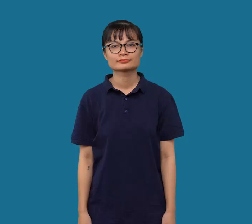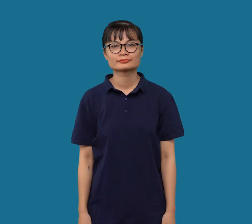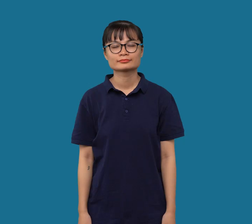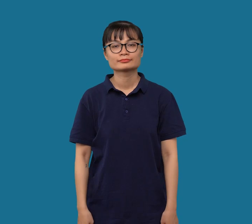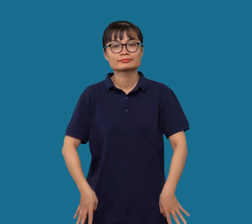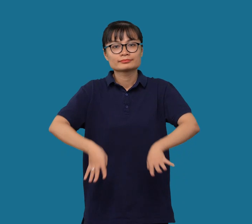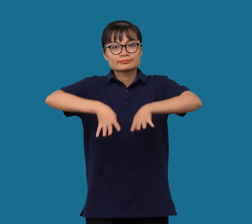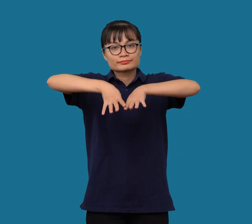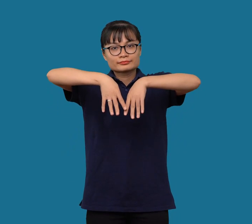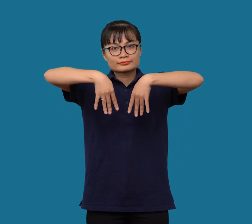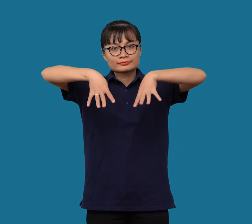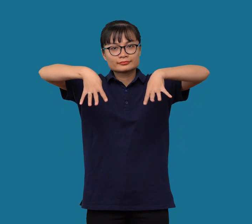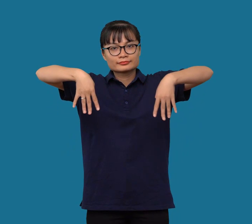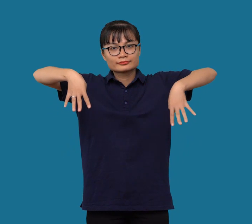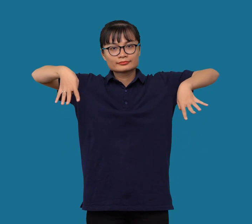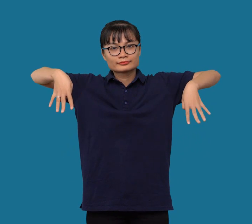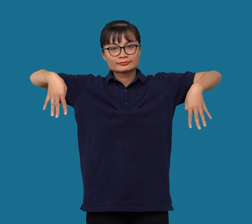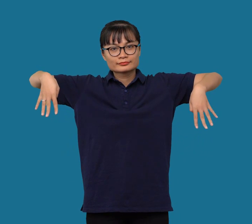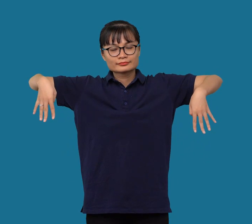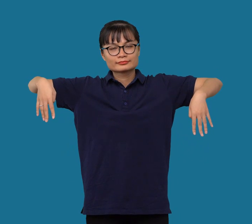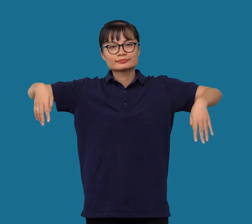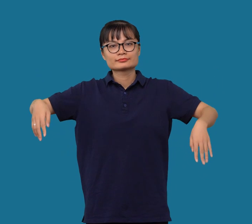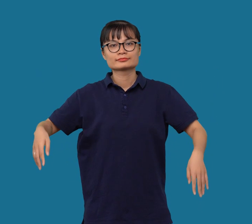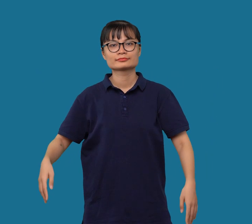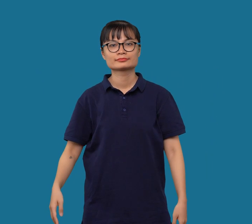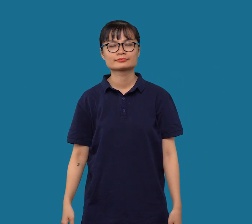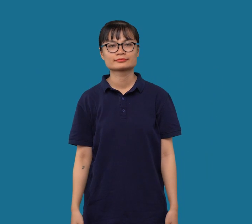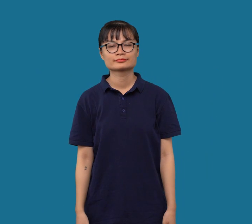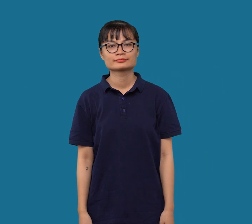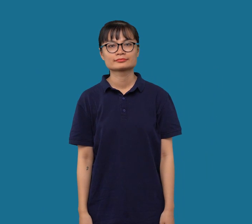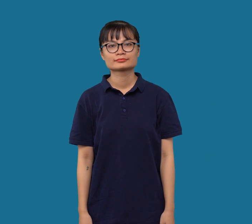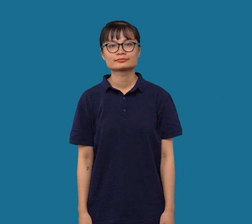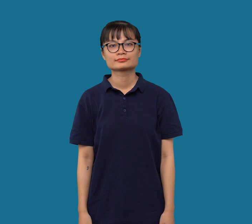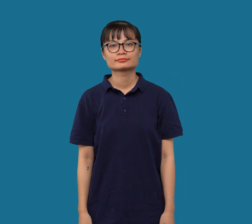màn